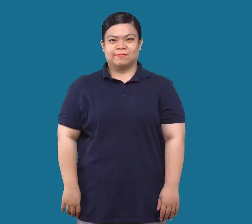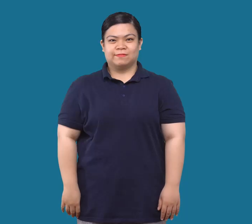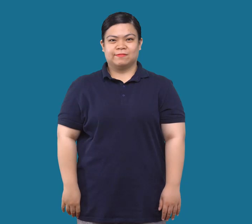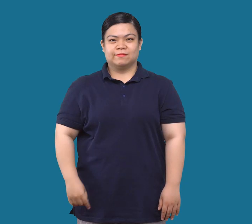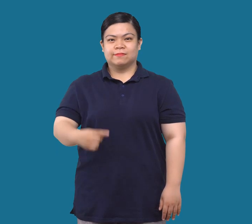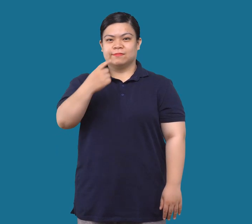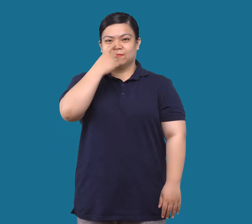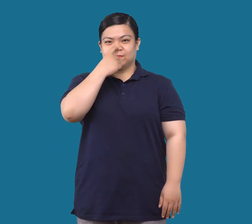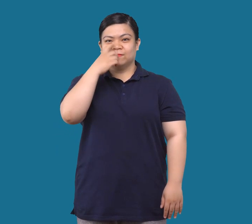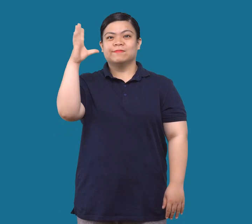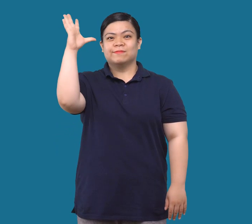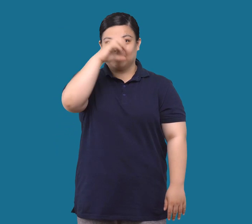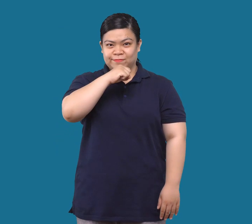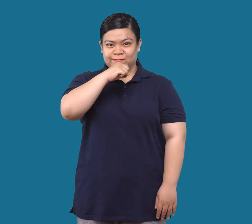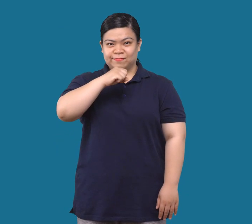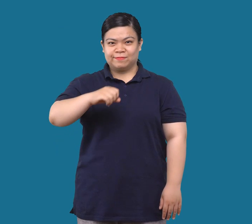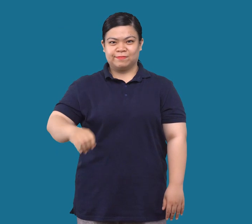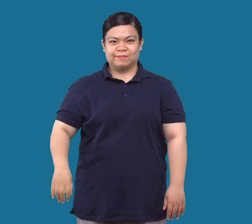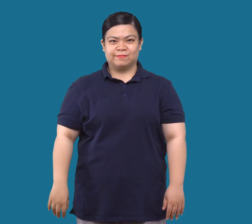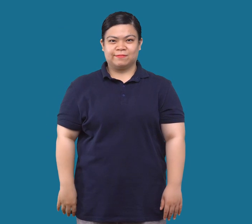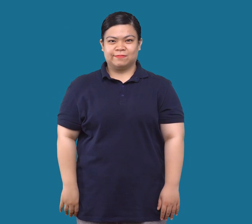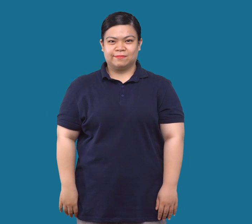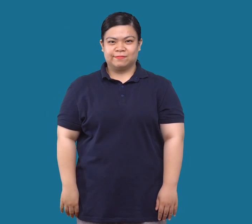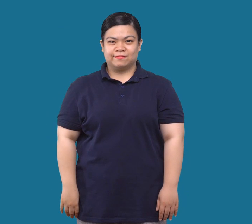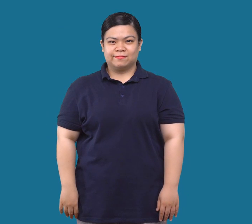Tây Bắc